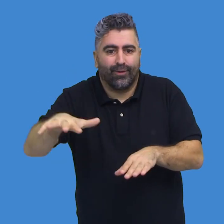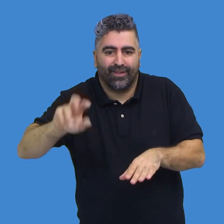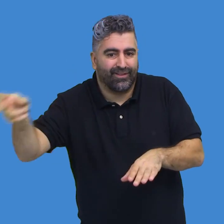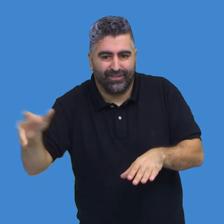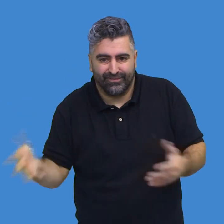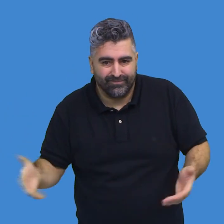otro